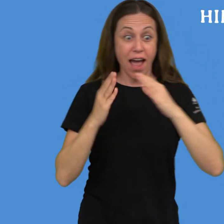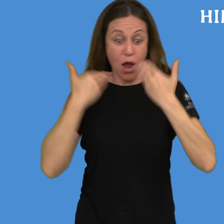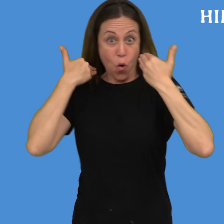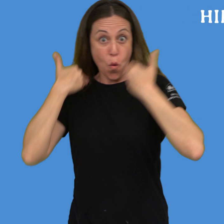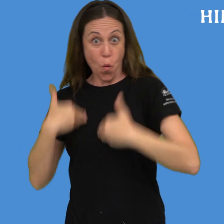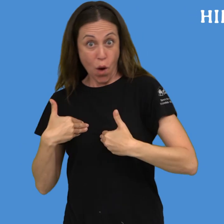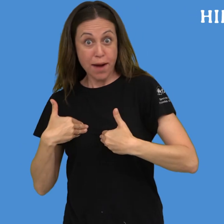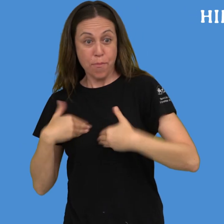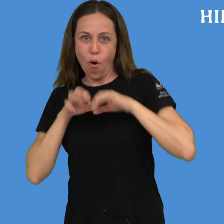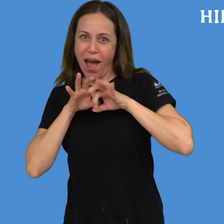cuerpo